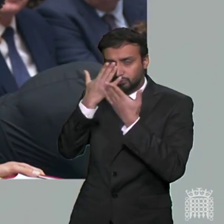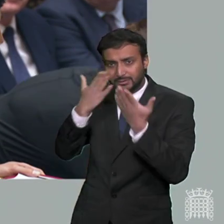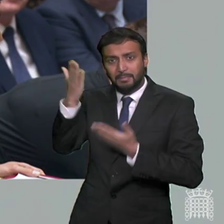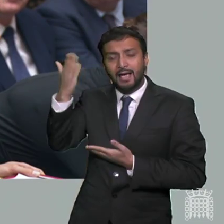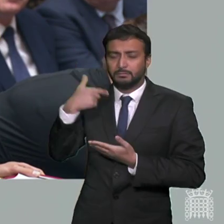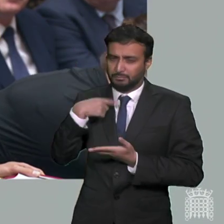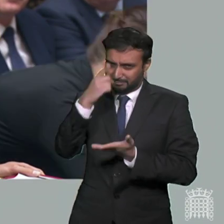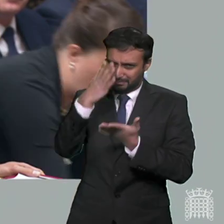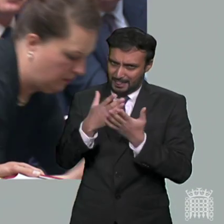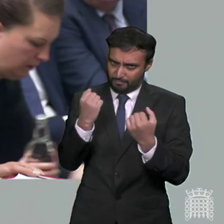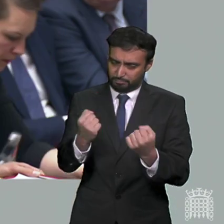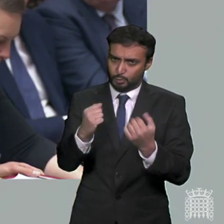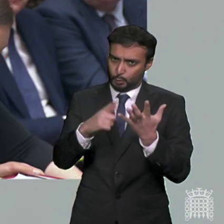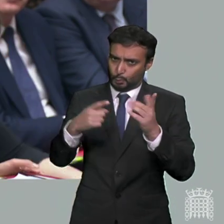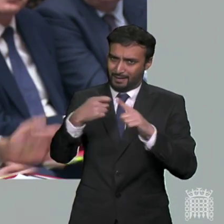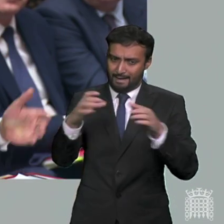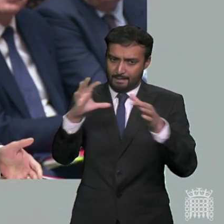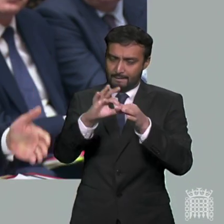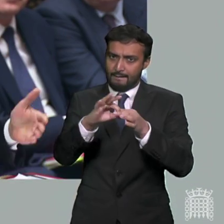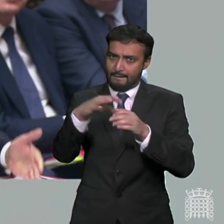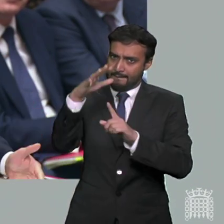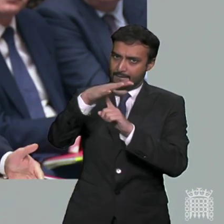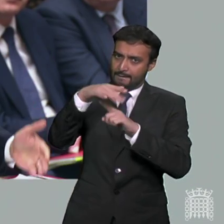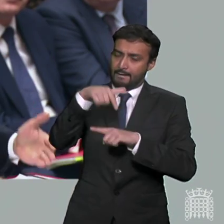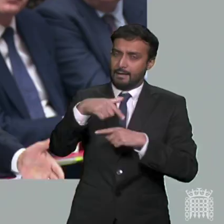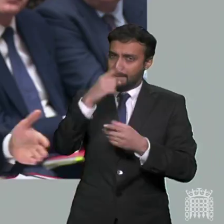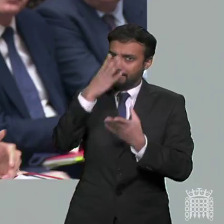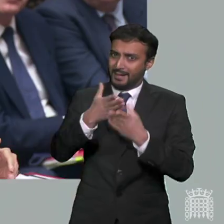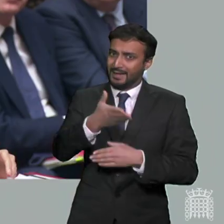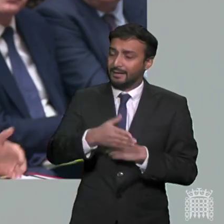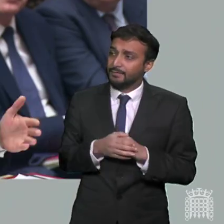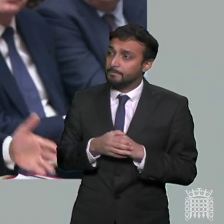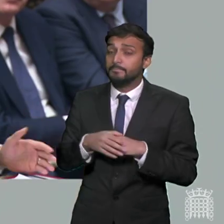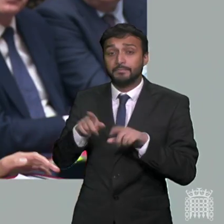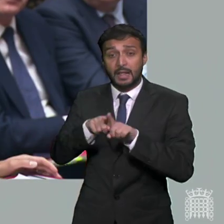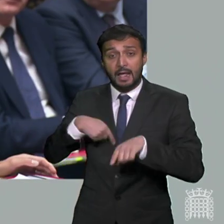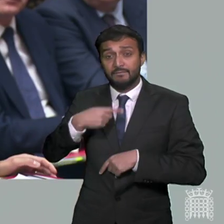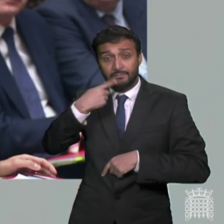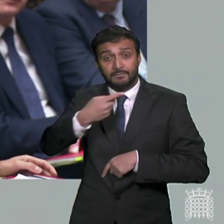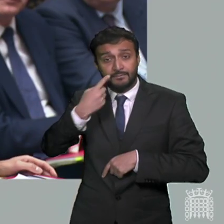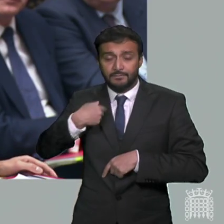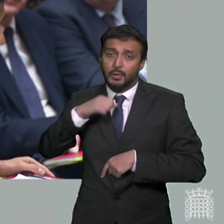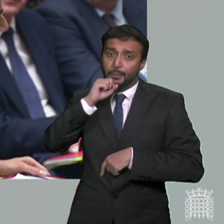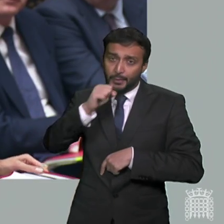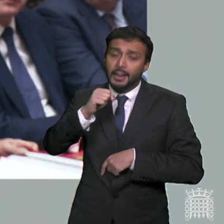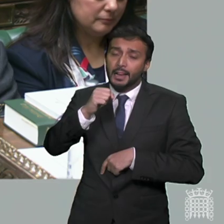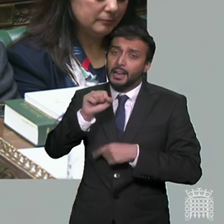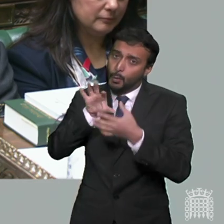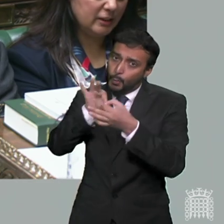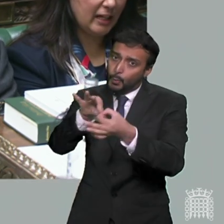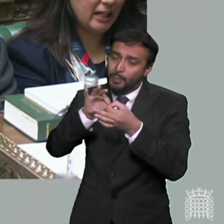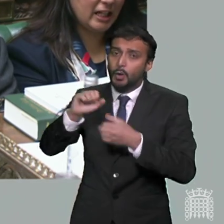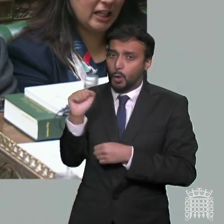As I said to the honourable Lady last time, we will work constructively with the Scottish Government to deliver for the people of Scotland.